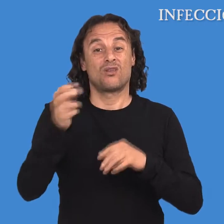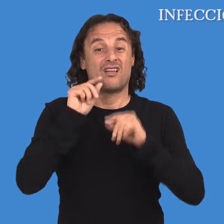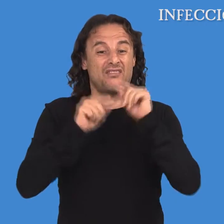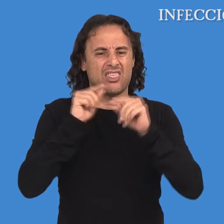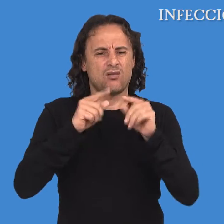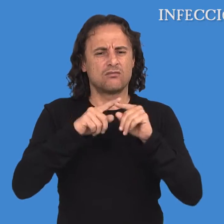virus